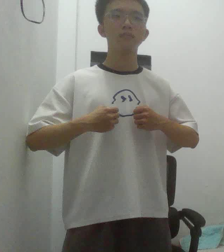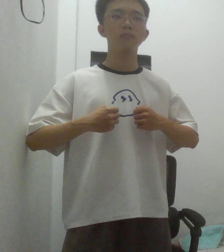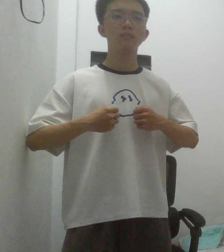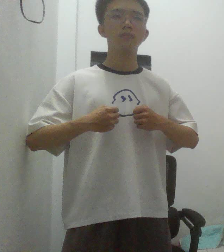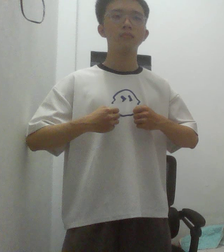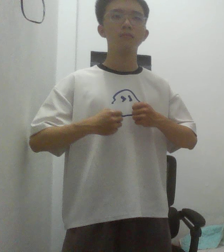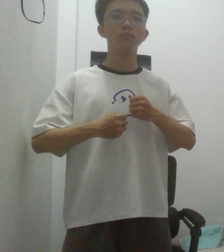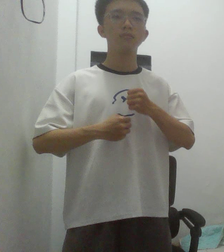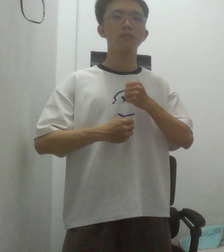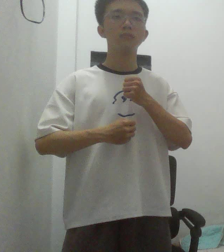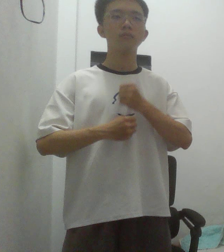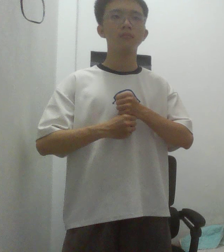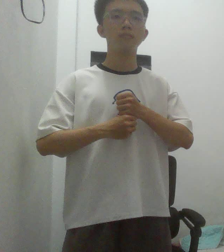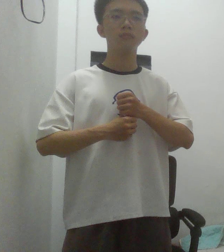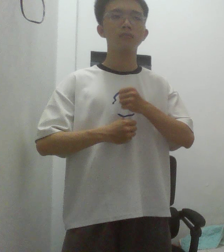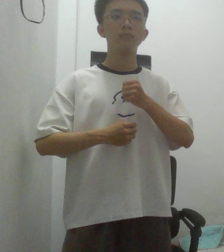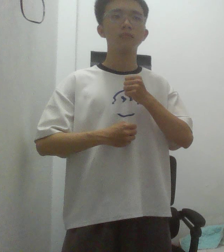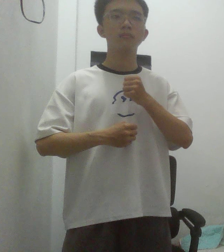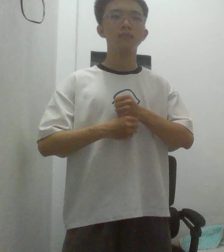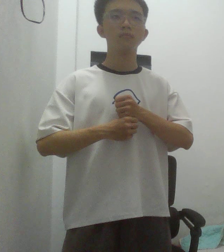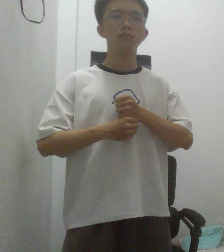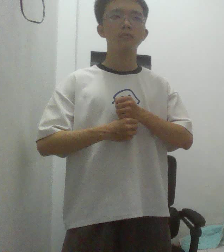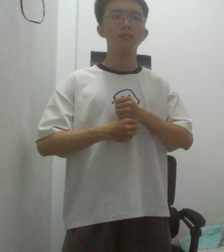cong viec